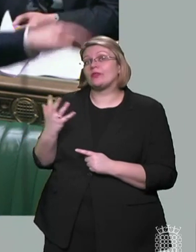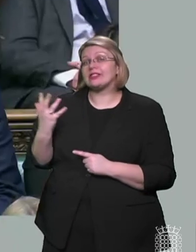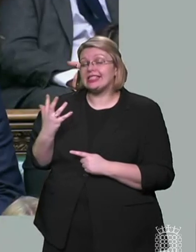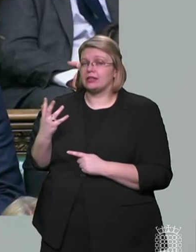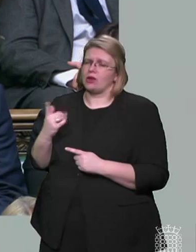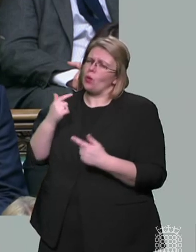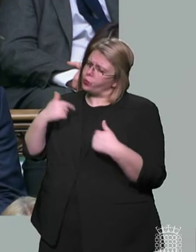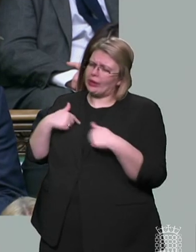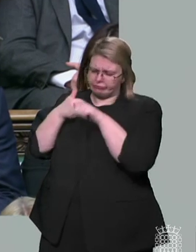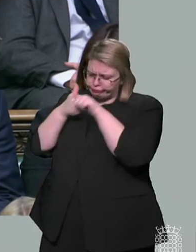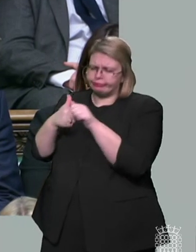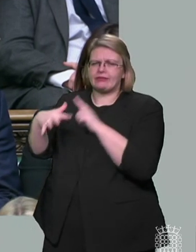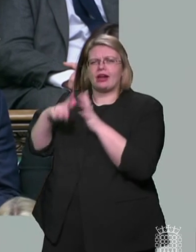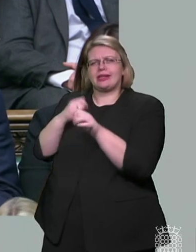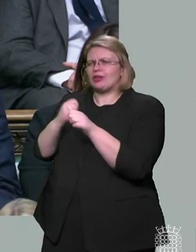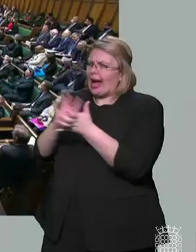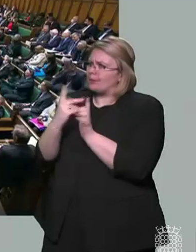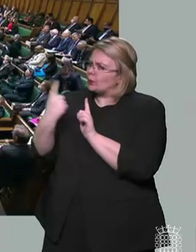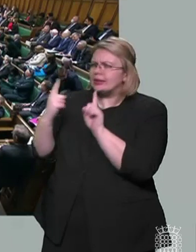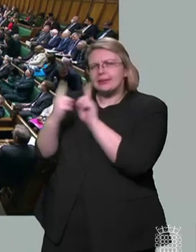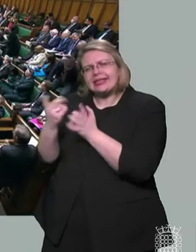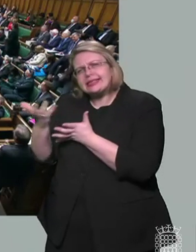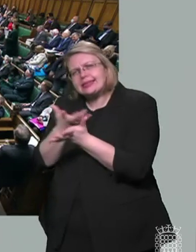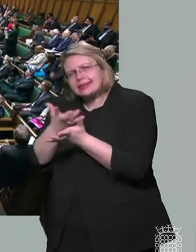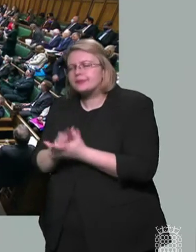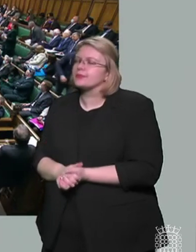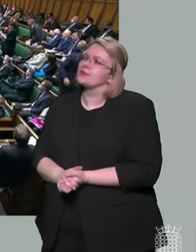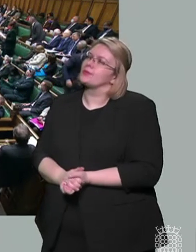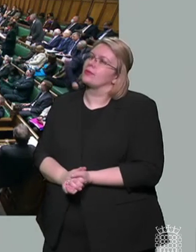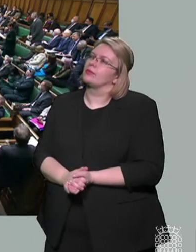I am always happy to meet my honourable Friend.